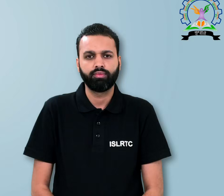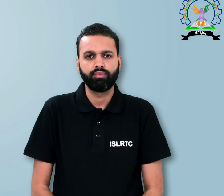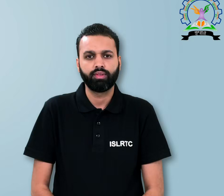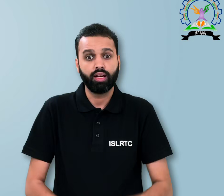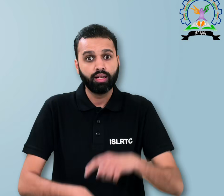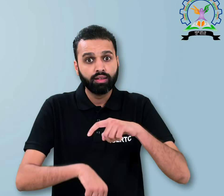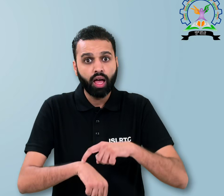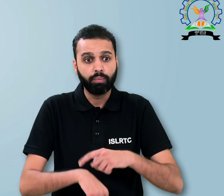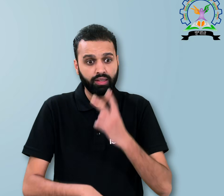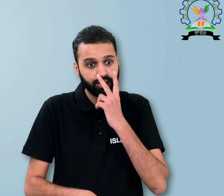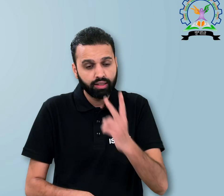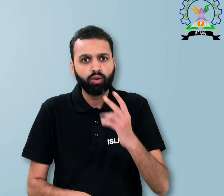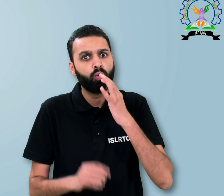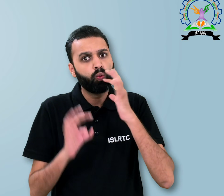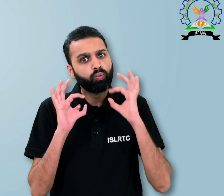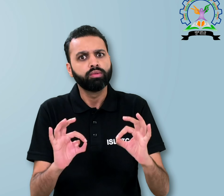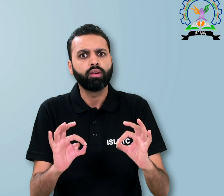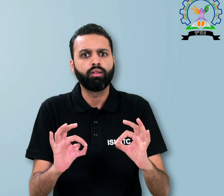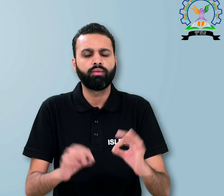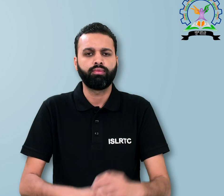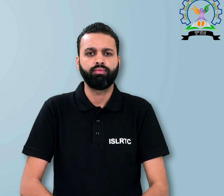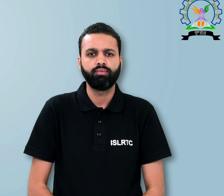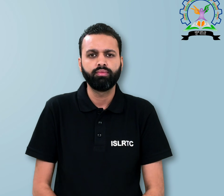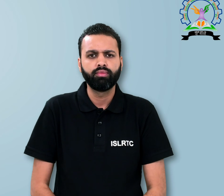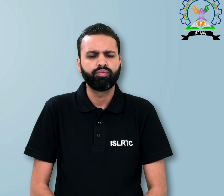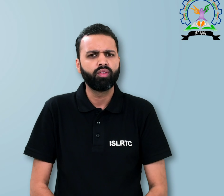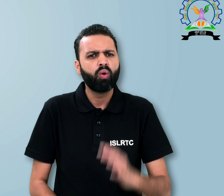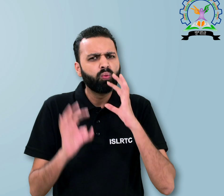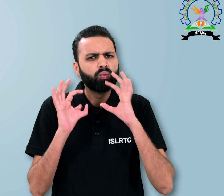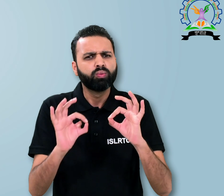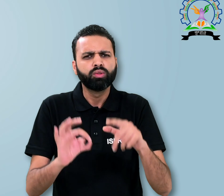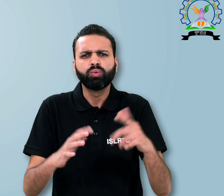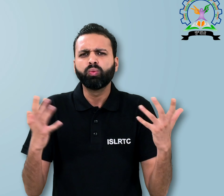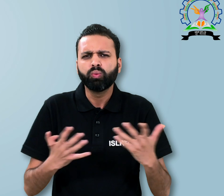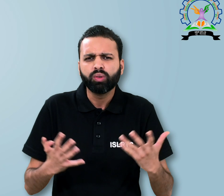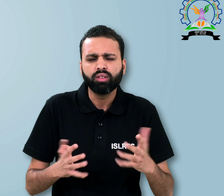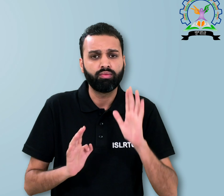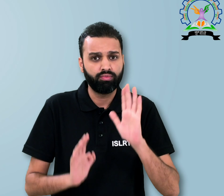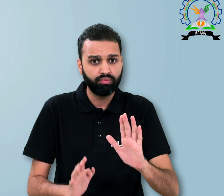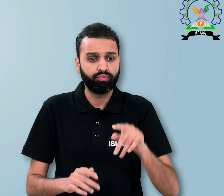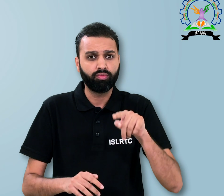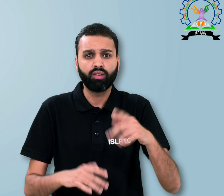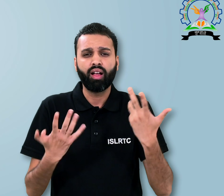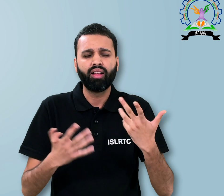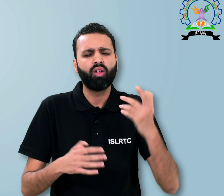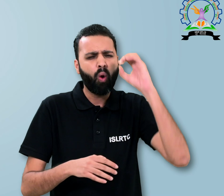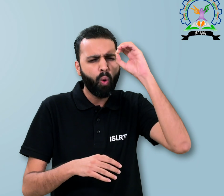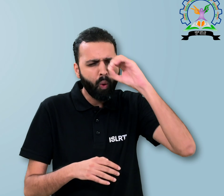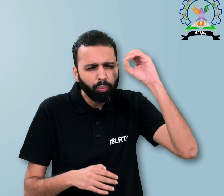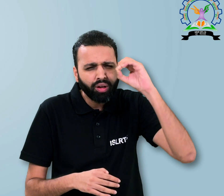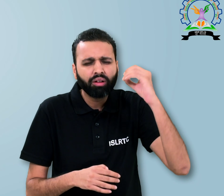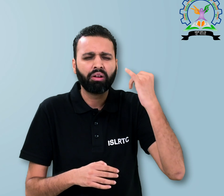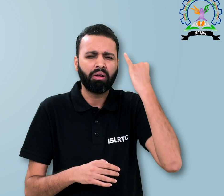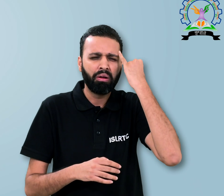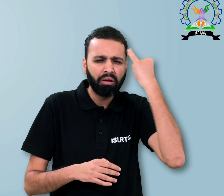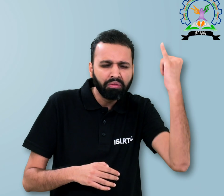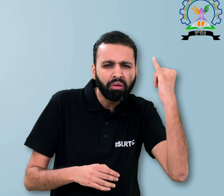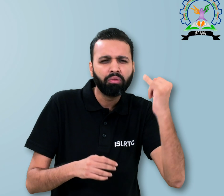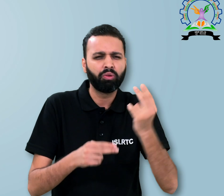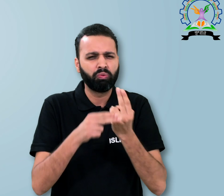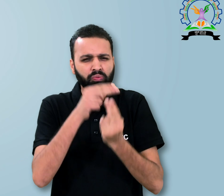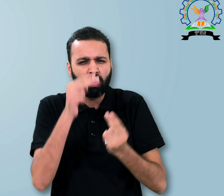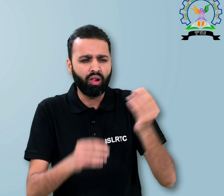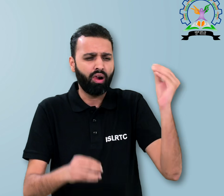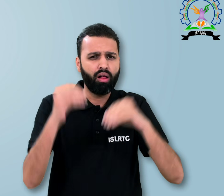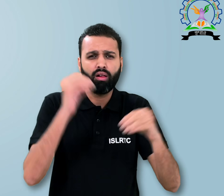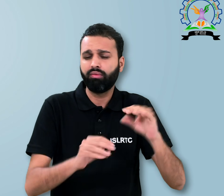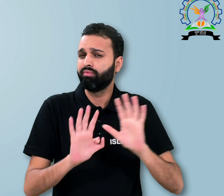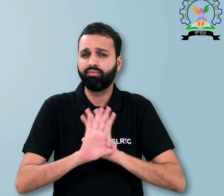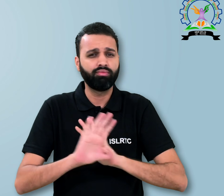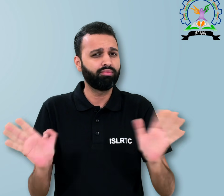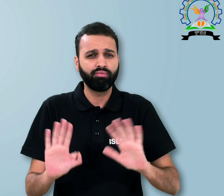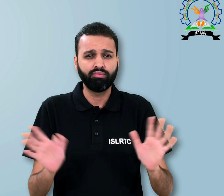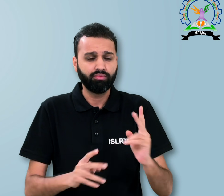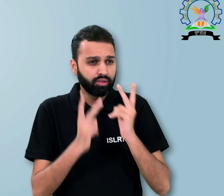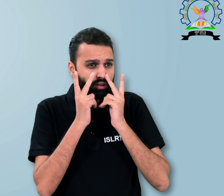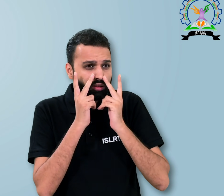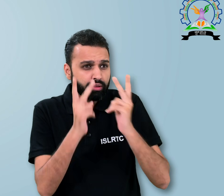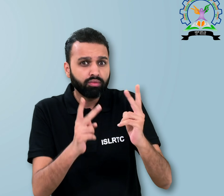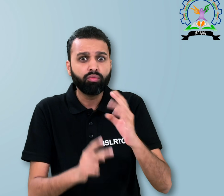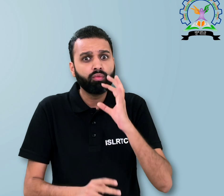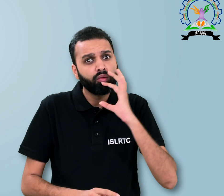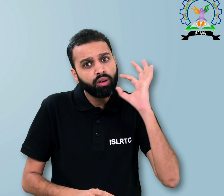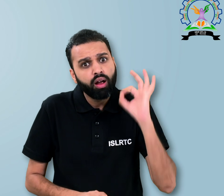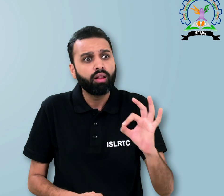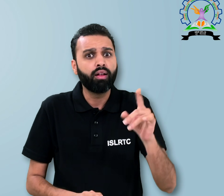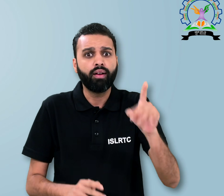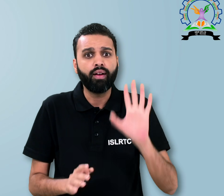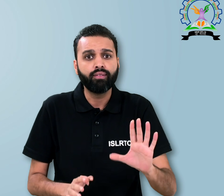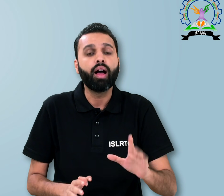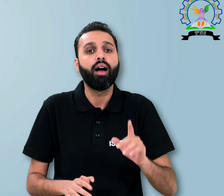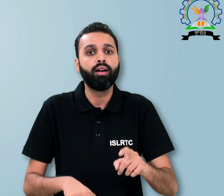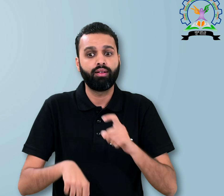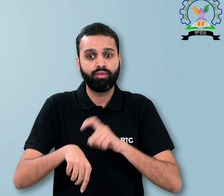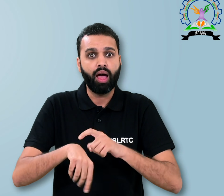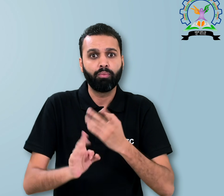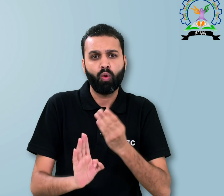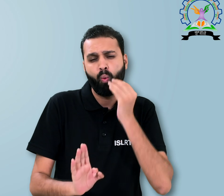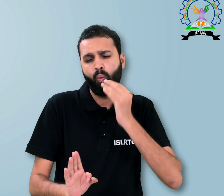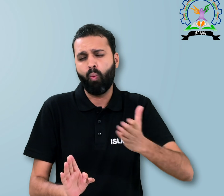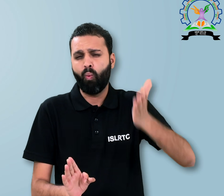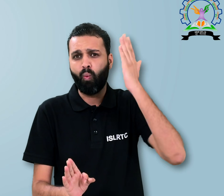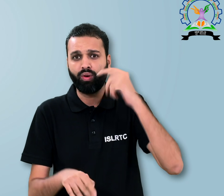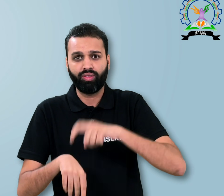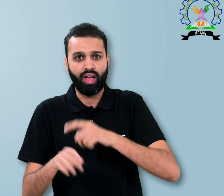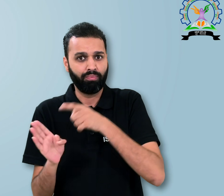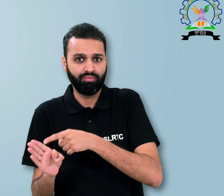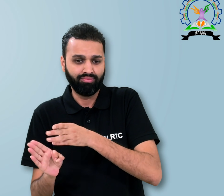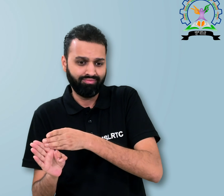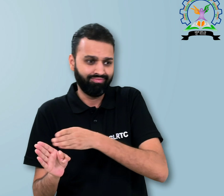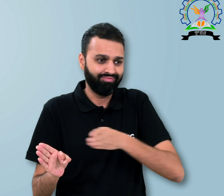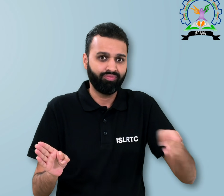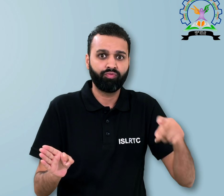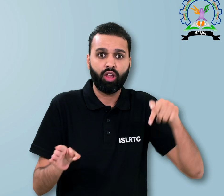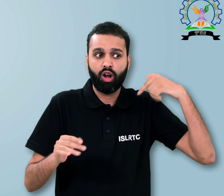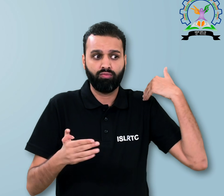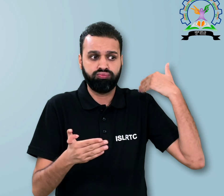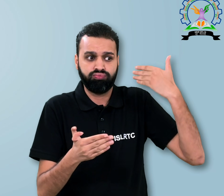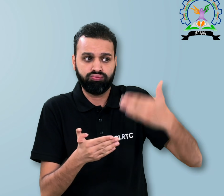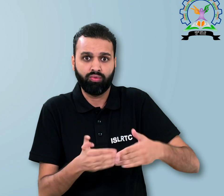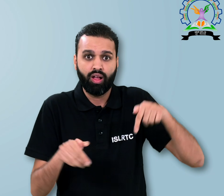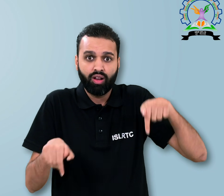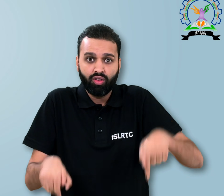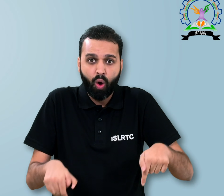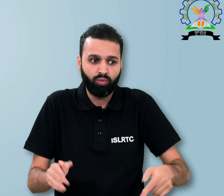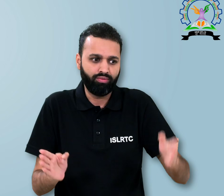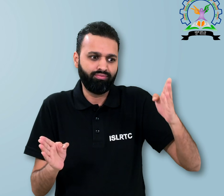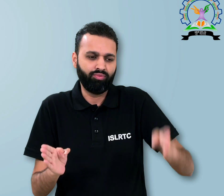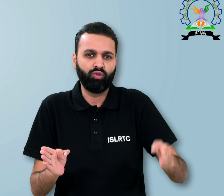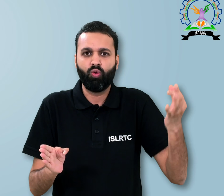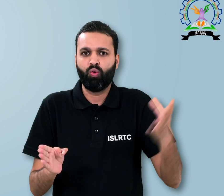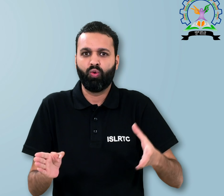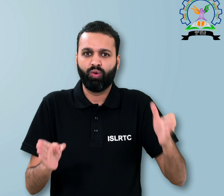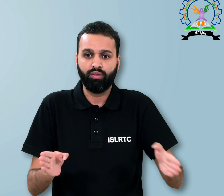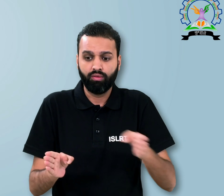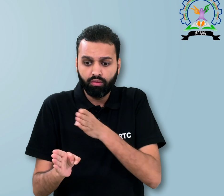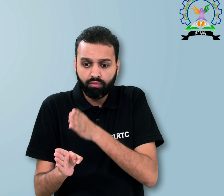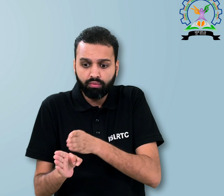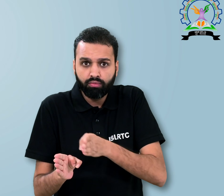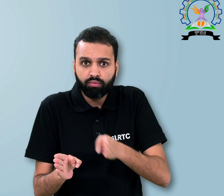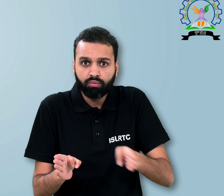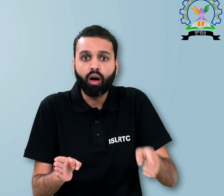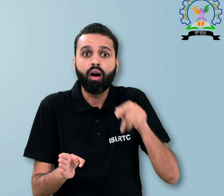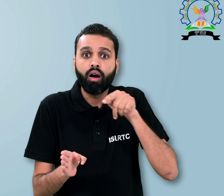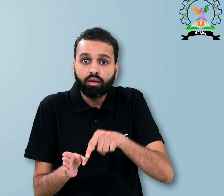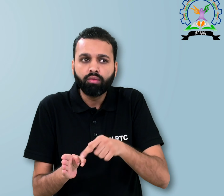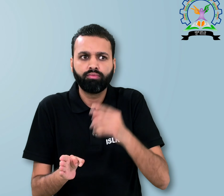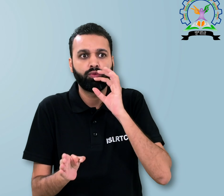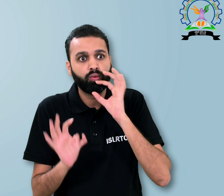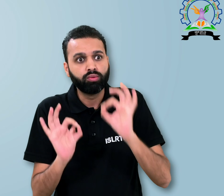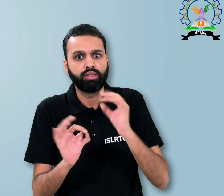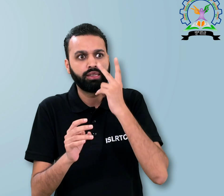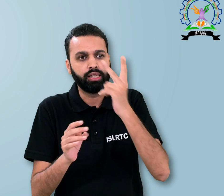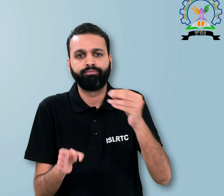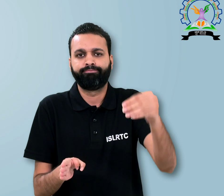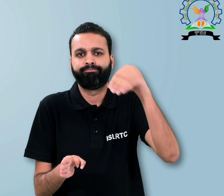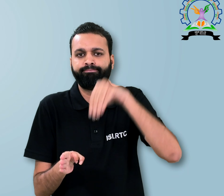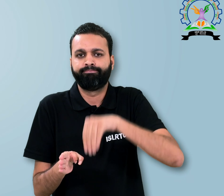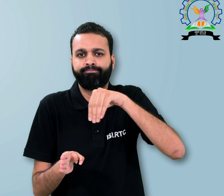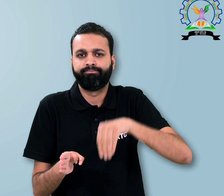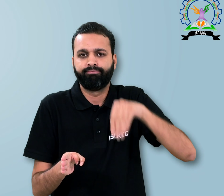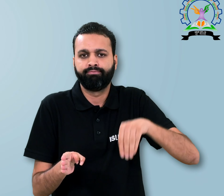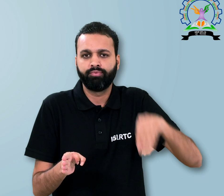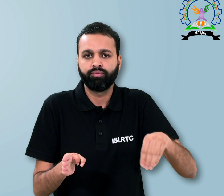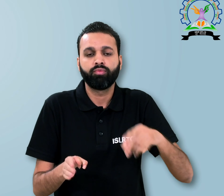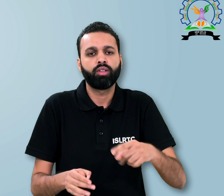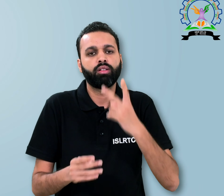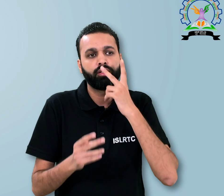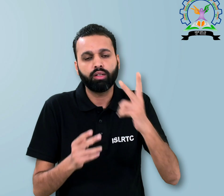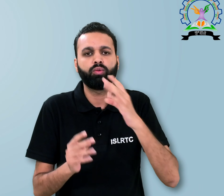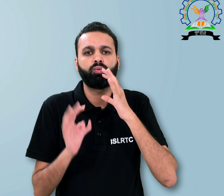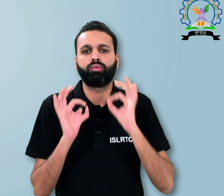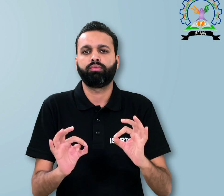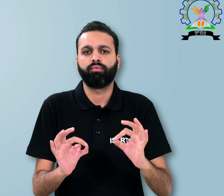Chronicle A Chronicle is a factual written account of important or historical events in the order of their occurrence, without any interpretation or analysis.